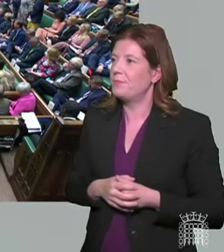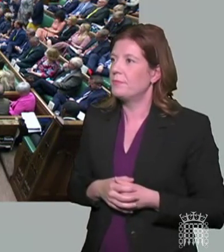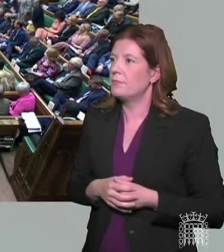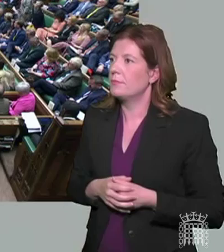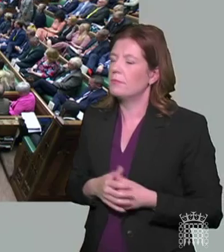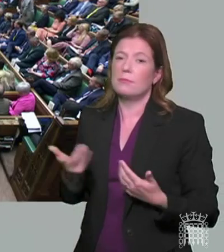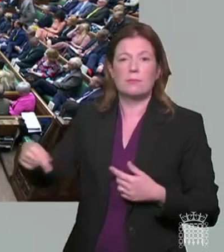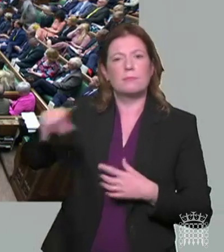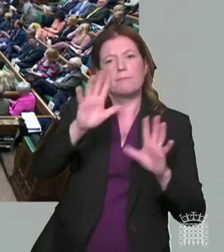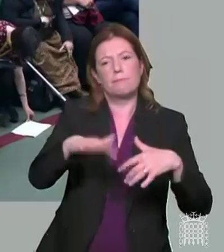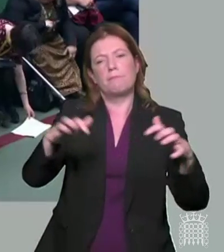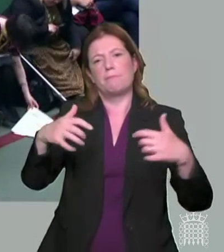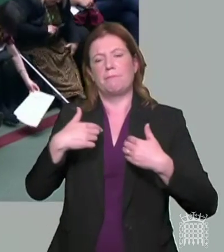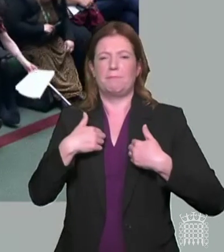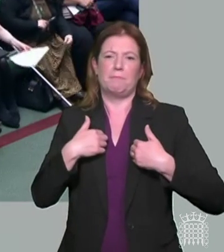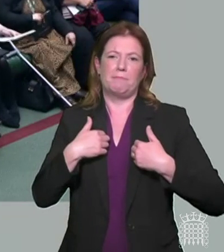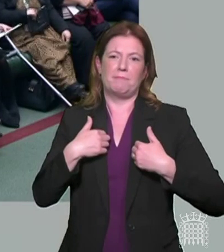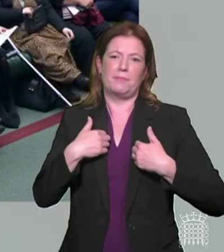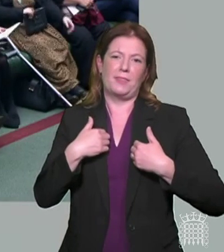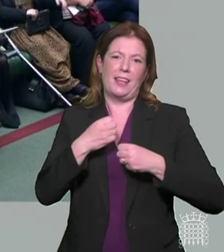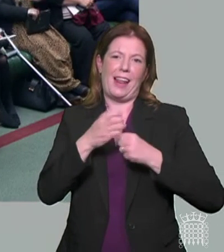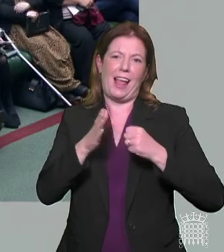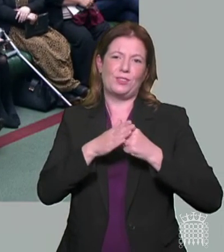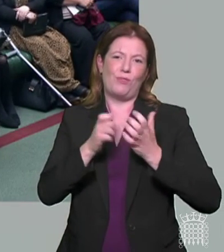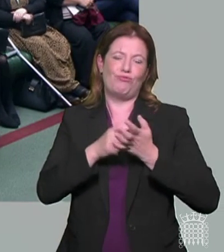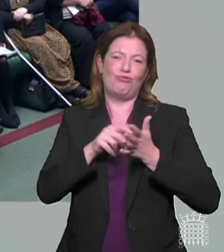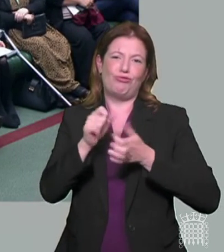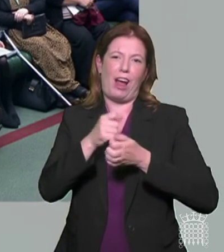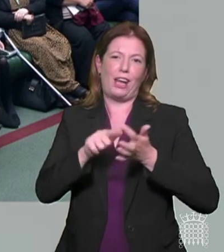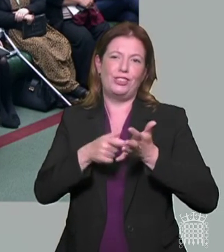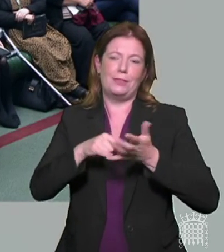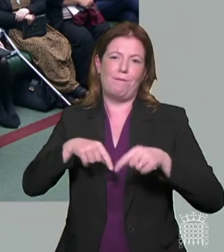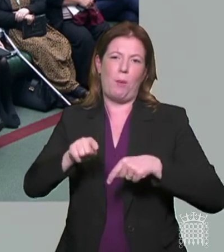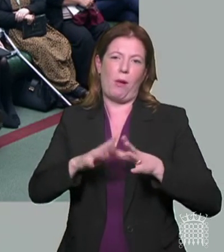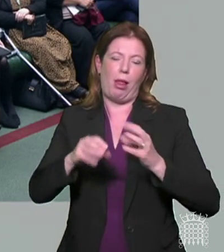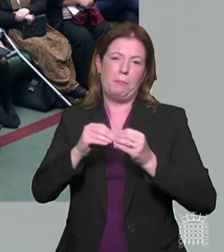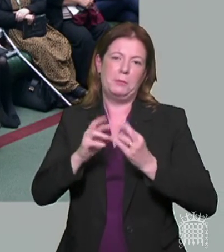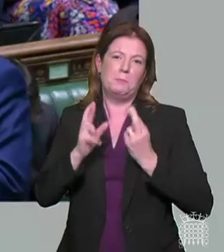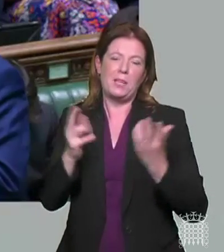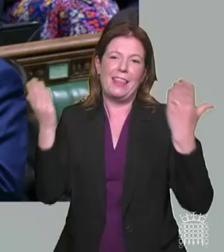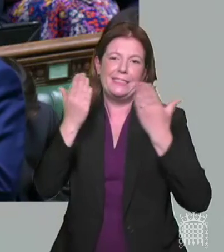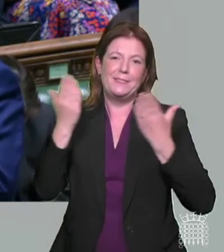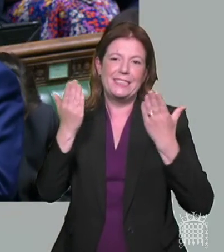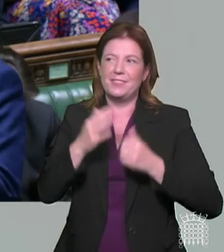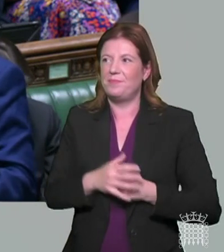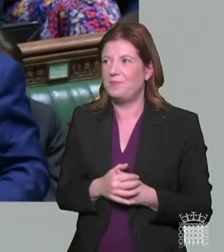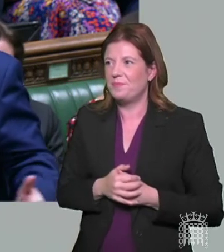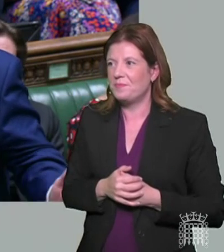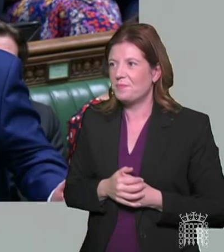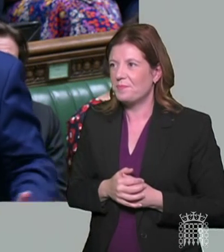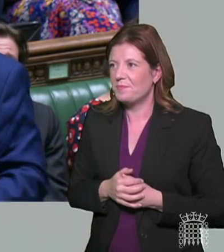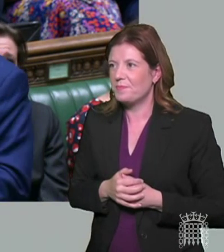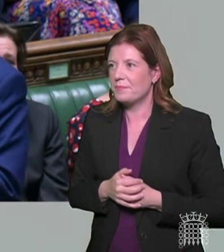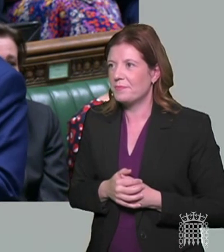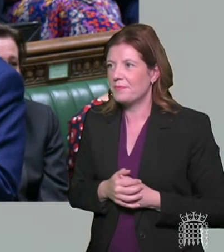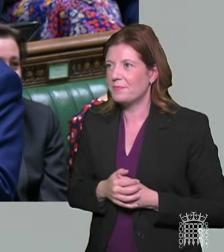I am sure the whole House will want to join me in wishing Glasgow Rangers Football Club all the best in the final tonight.